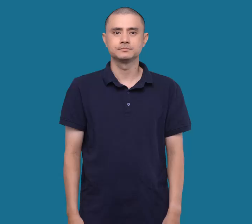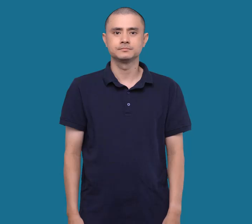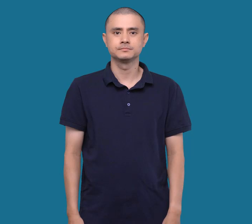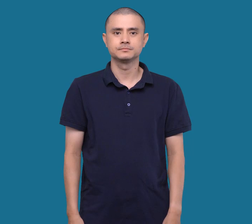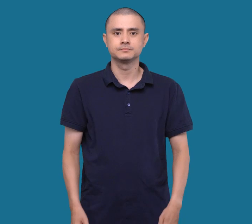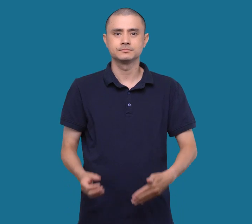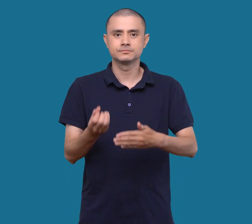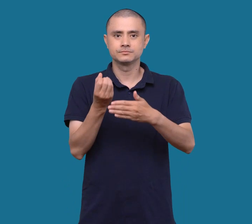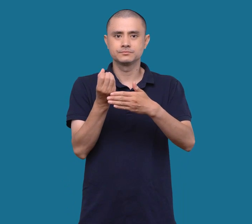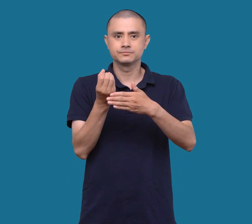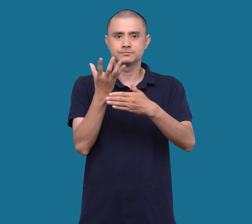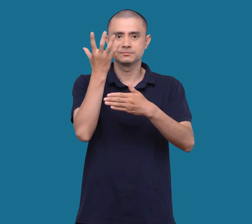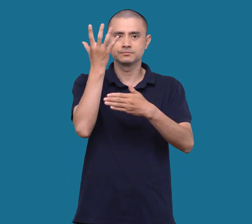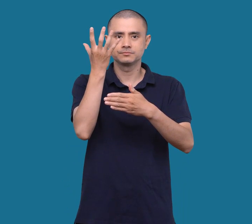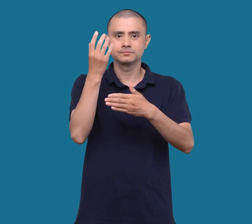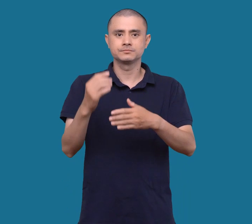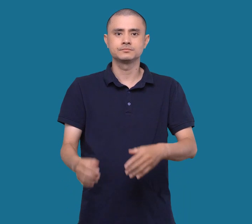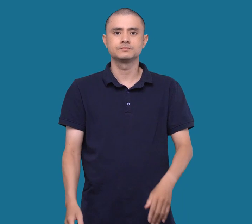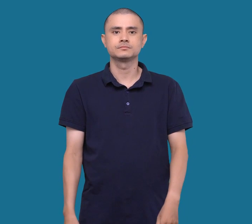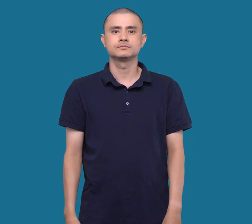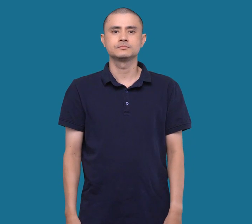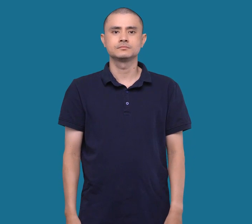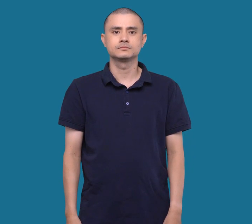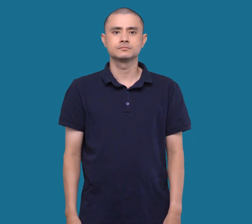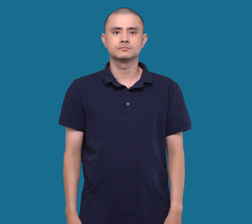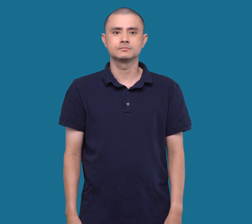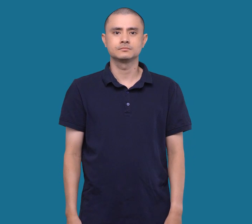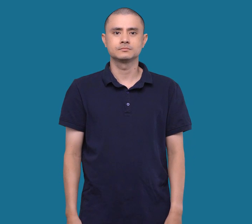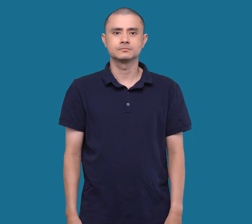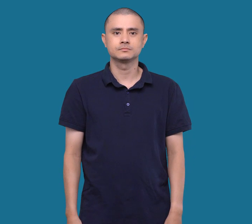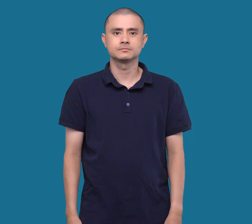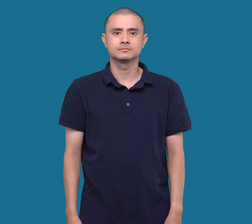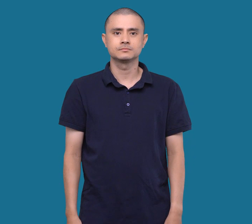cá voi